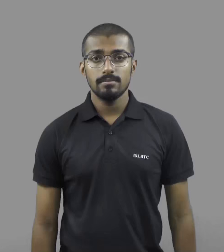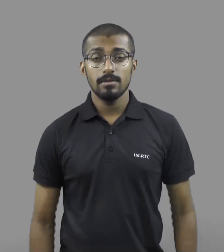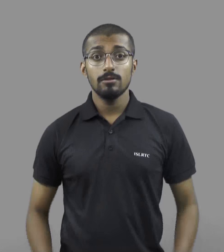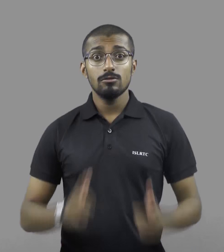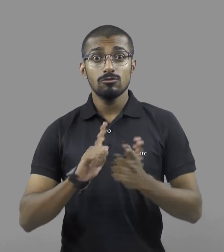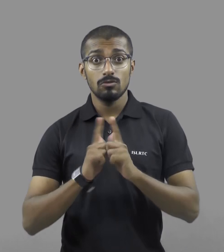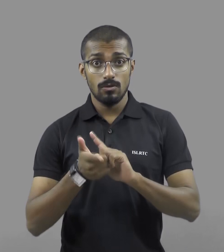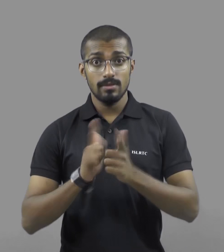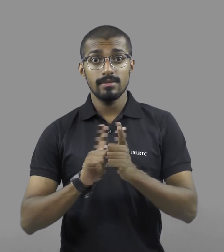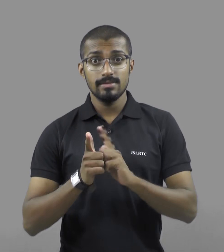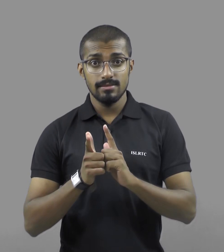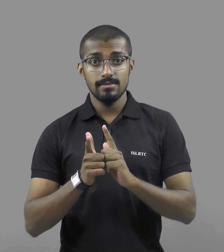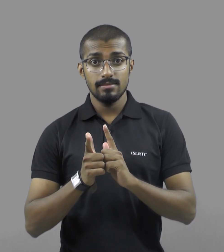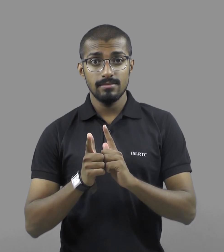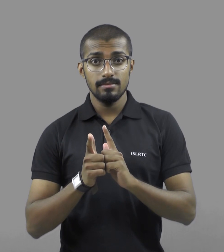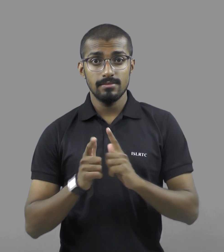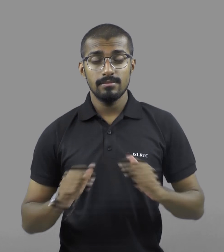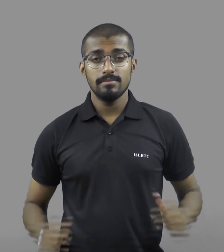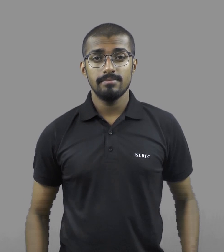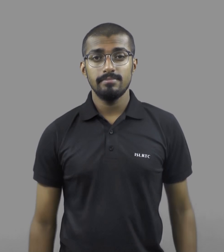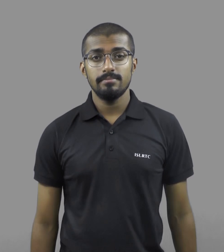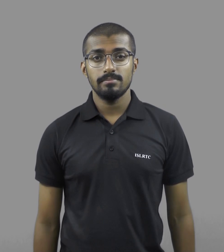Logic Rationale